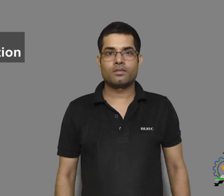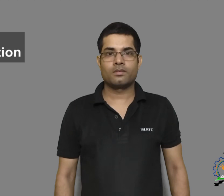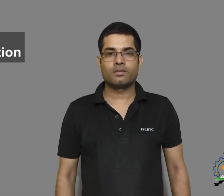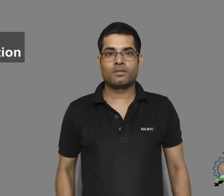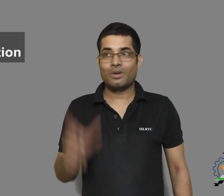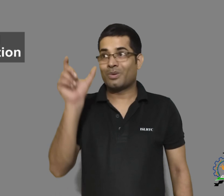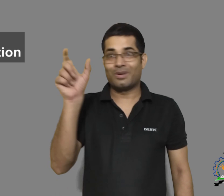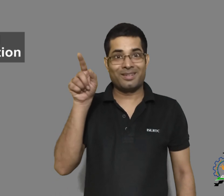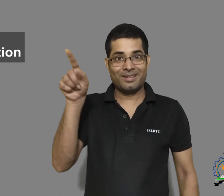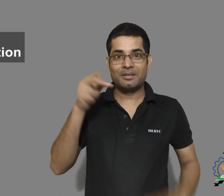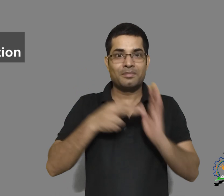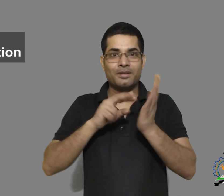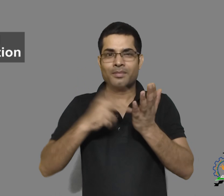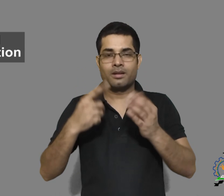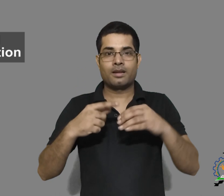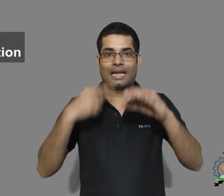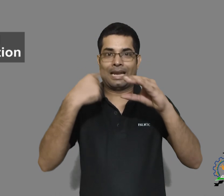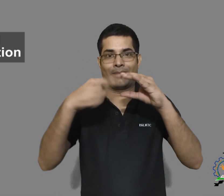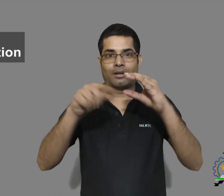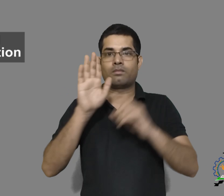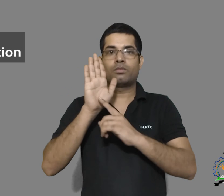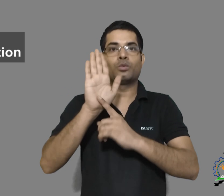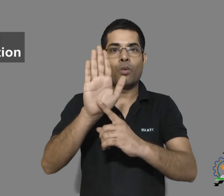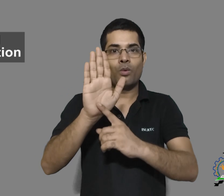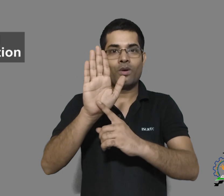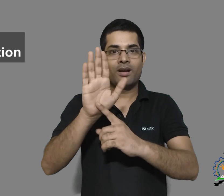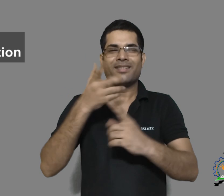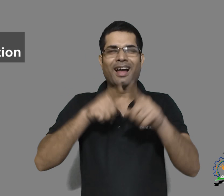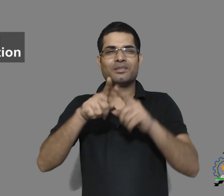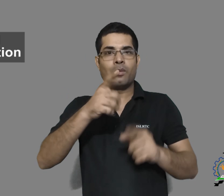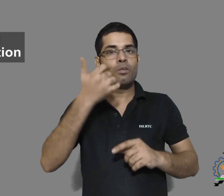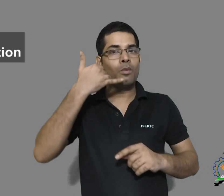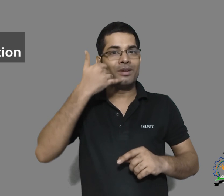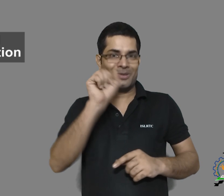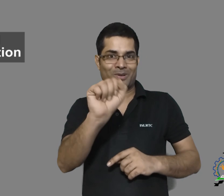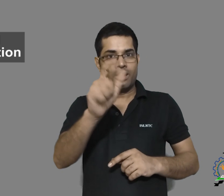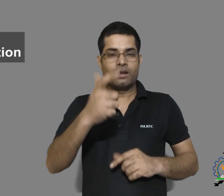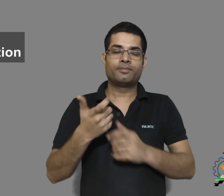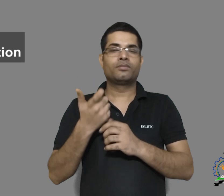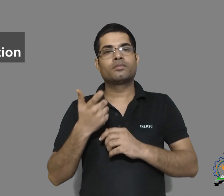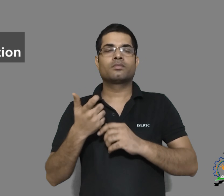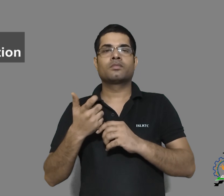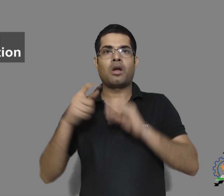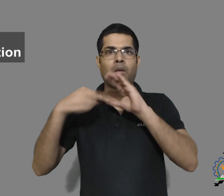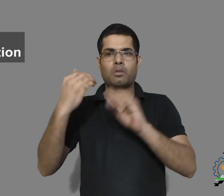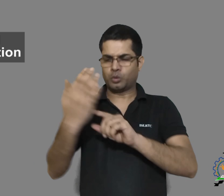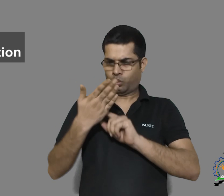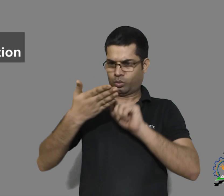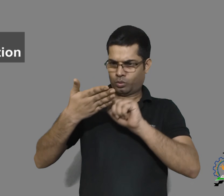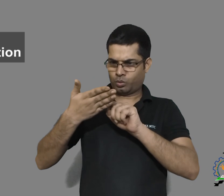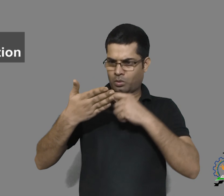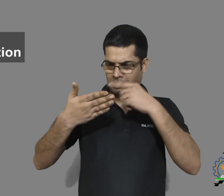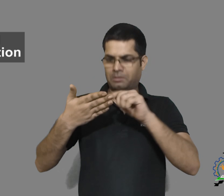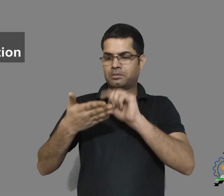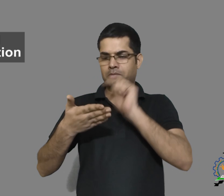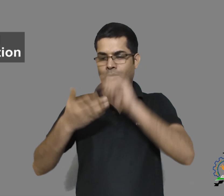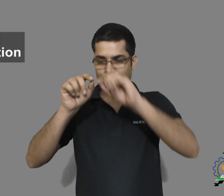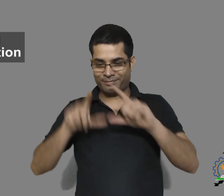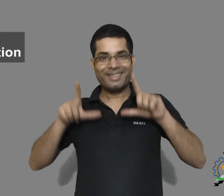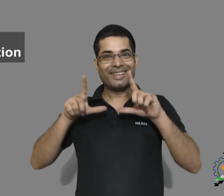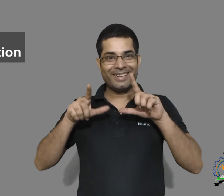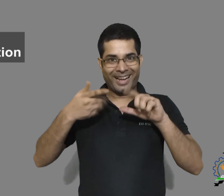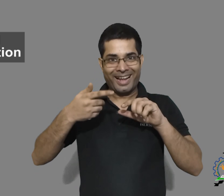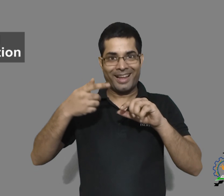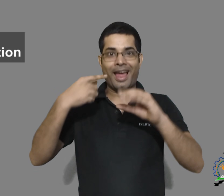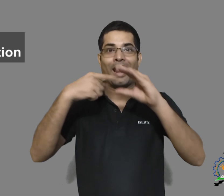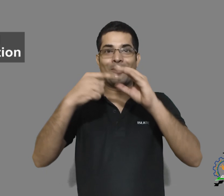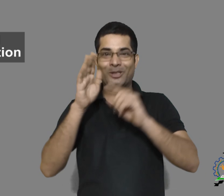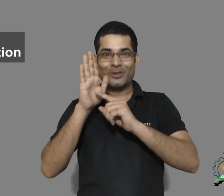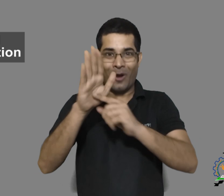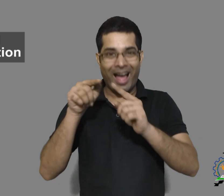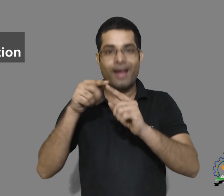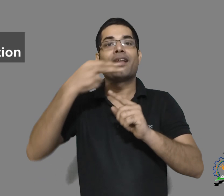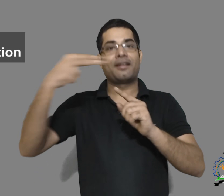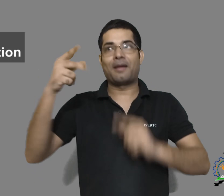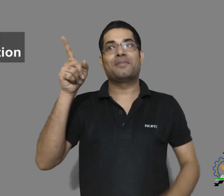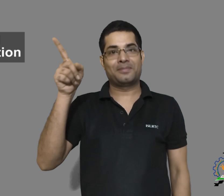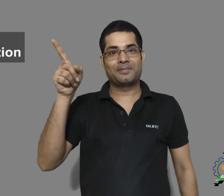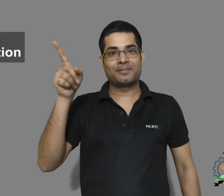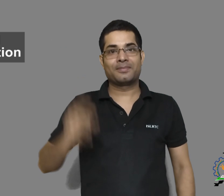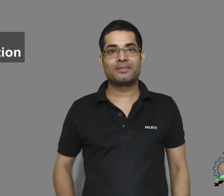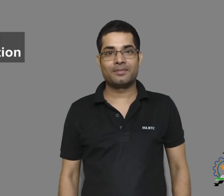Email Notification